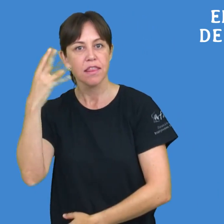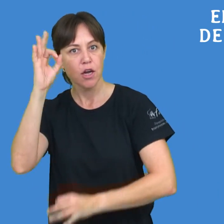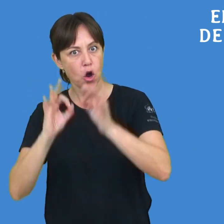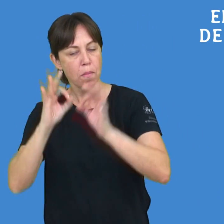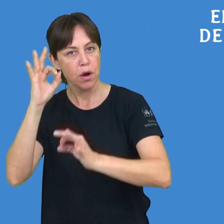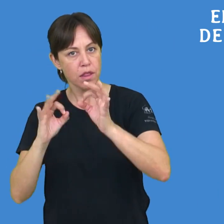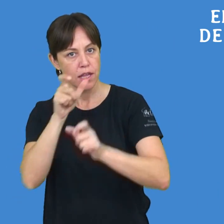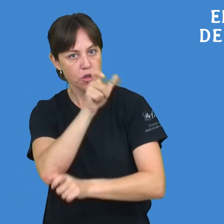porcentaje